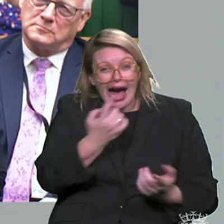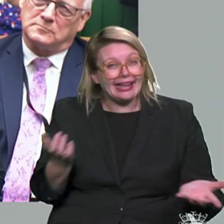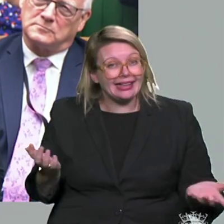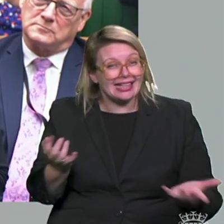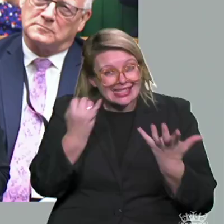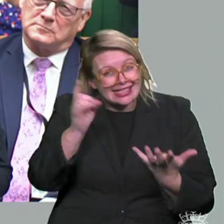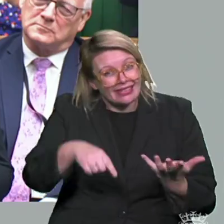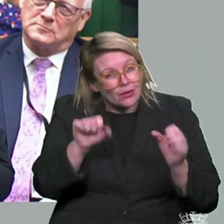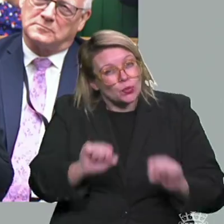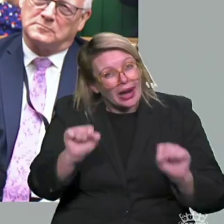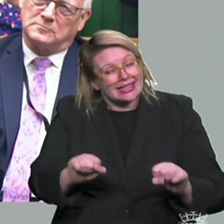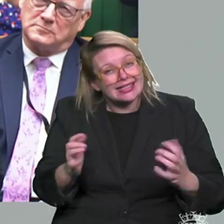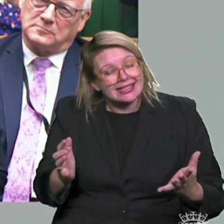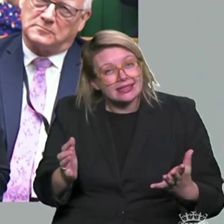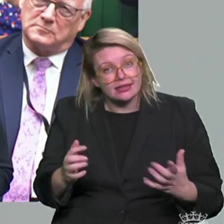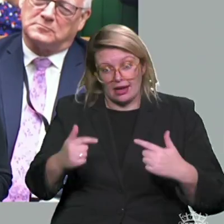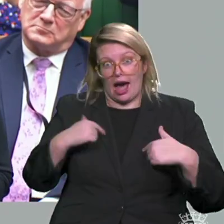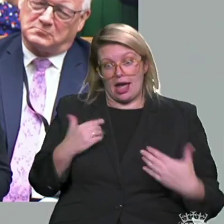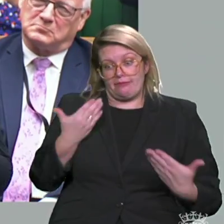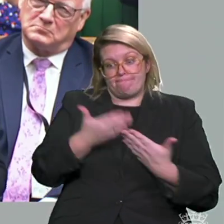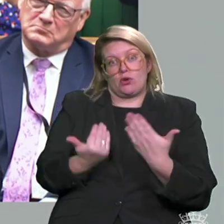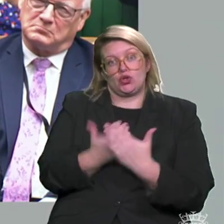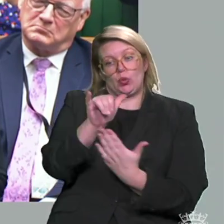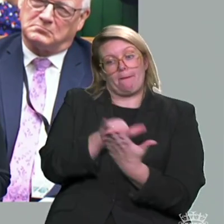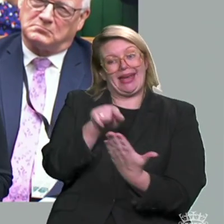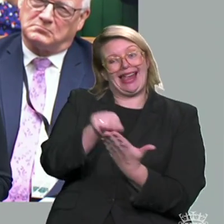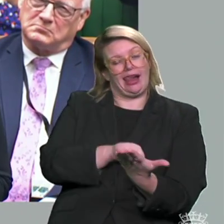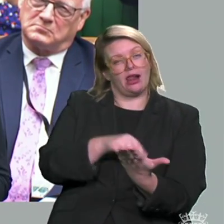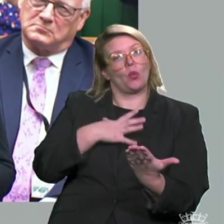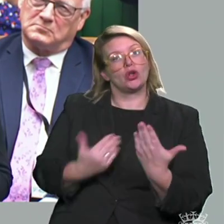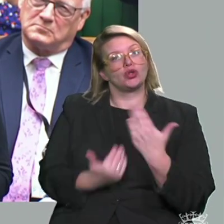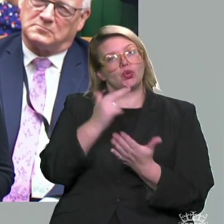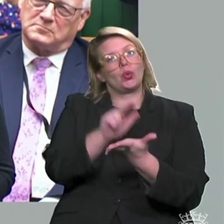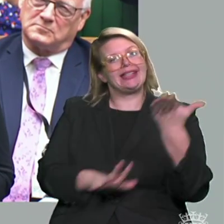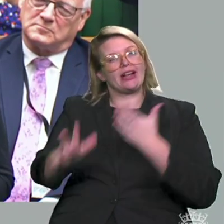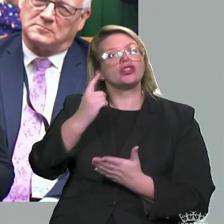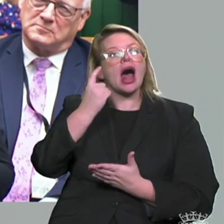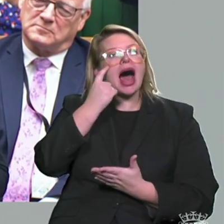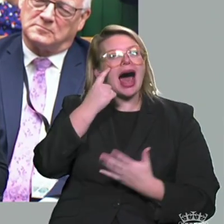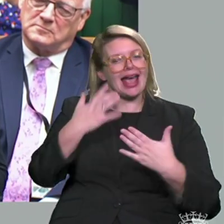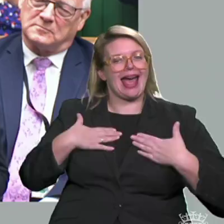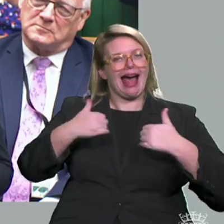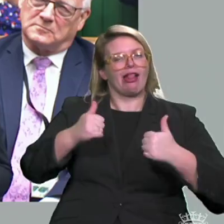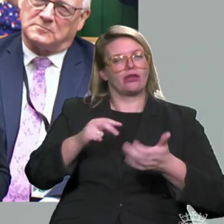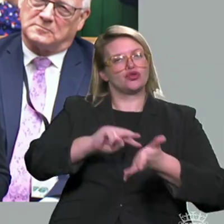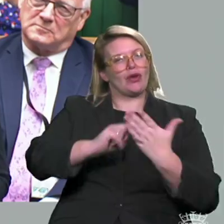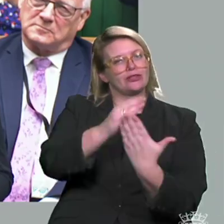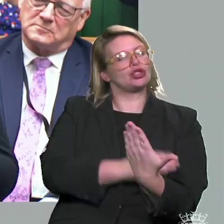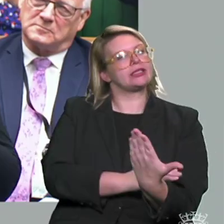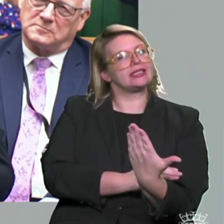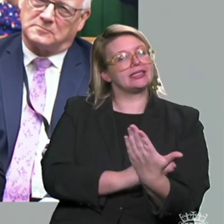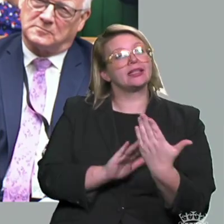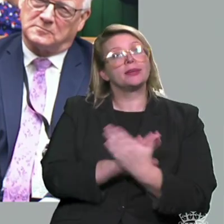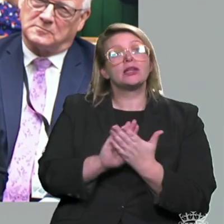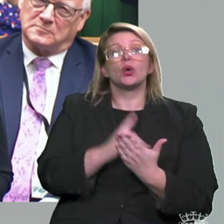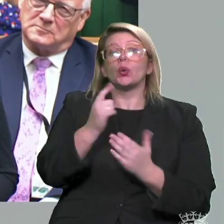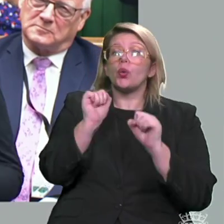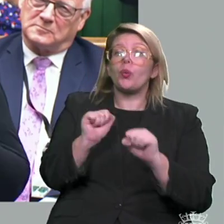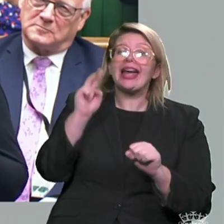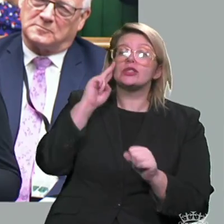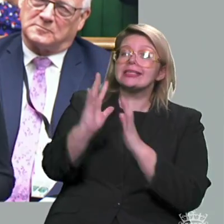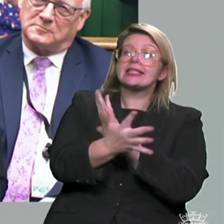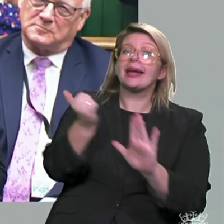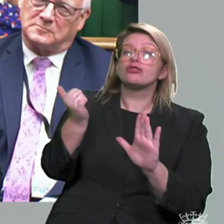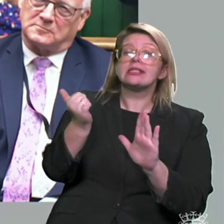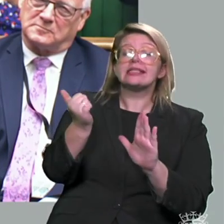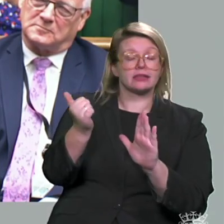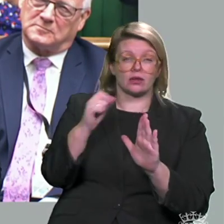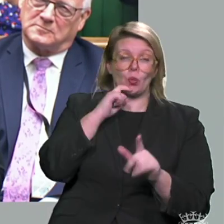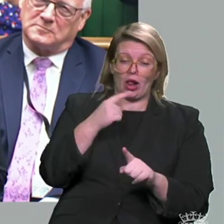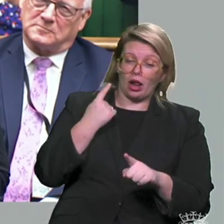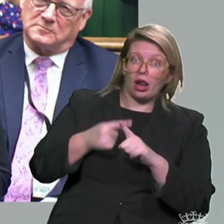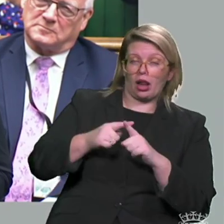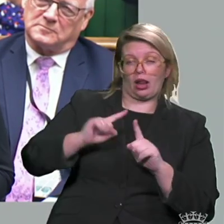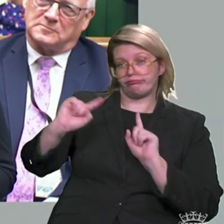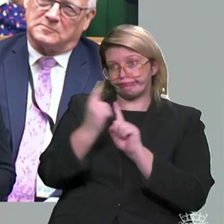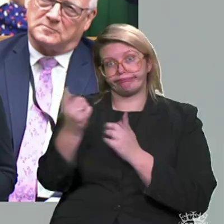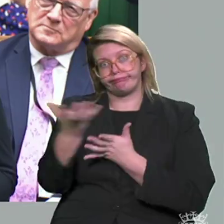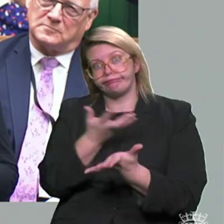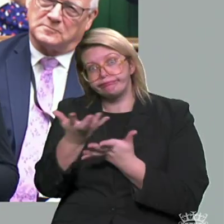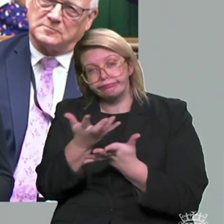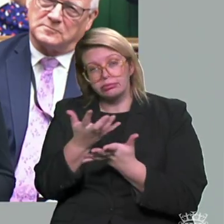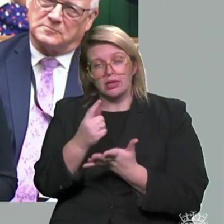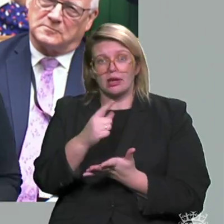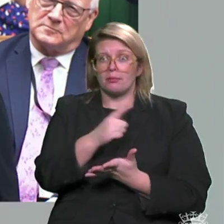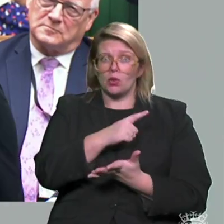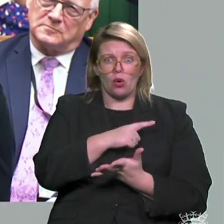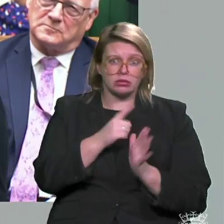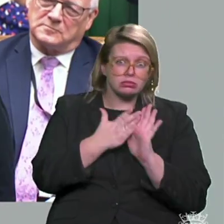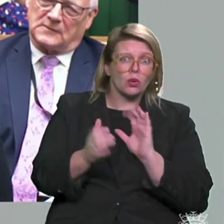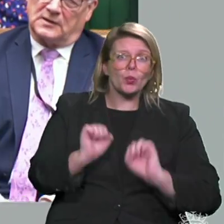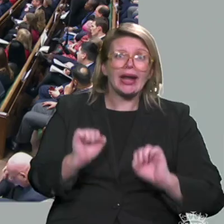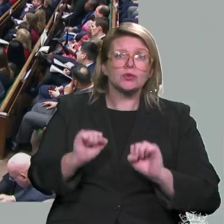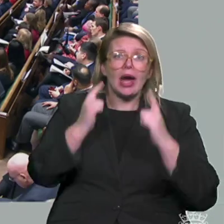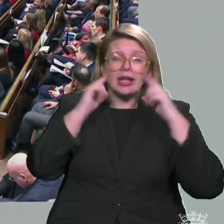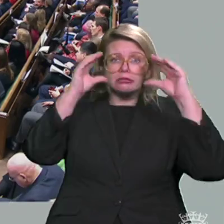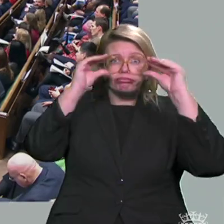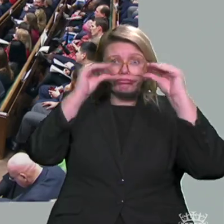Will the Prime Minister back my Bill calling for a national eye health strategy that would ensure that nobody waiting to see a specialist will go without, potentially leading to a complete loss of sight?